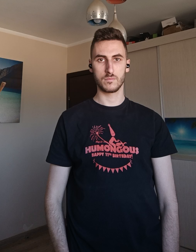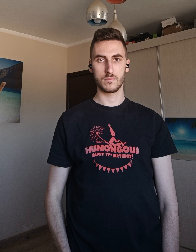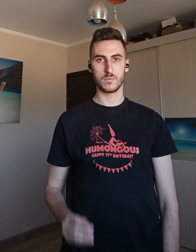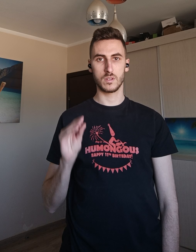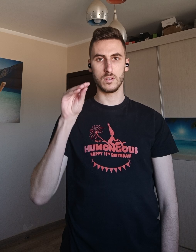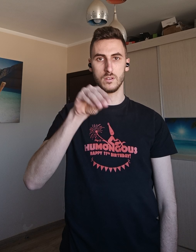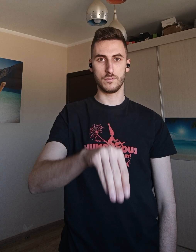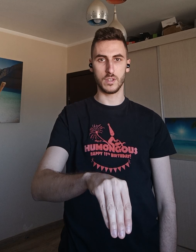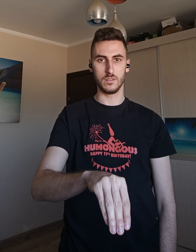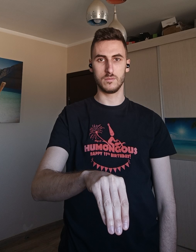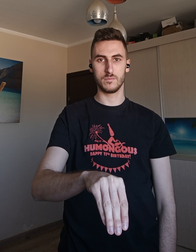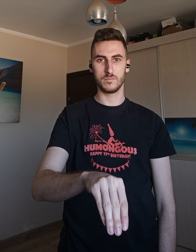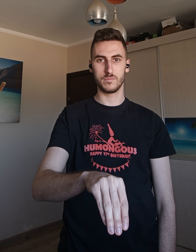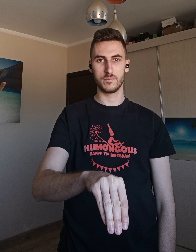להפקיד